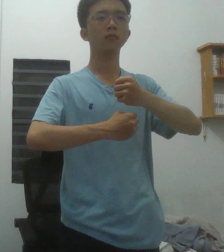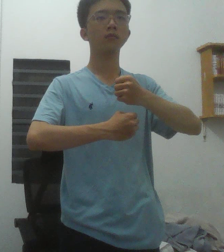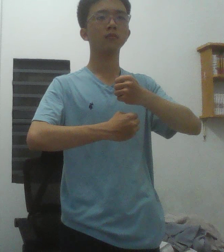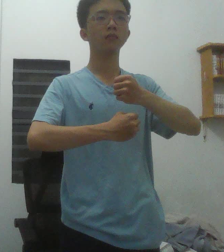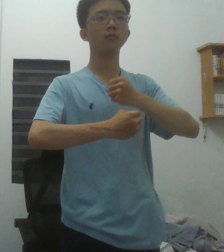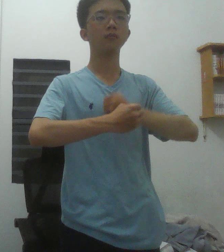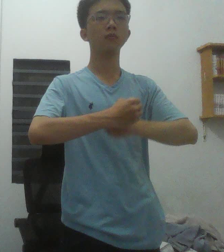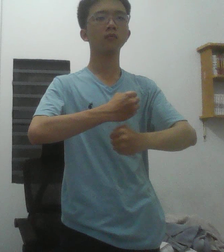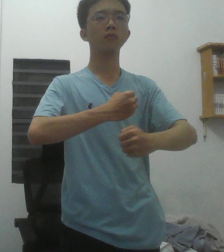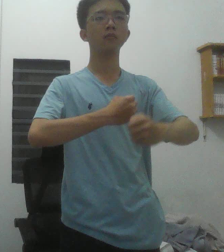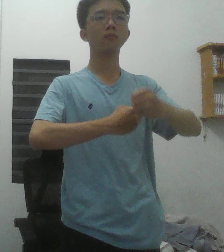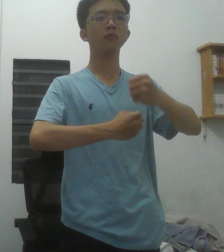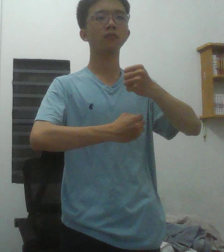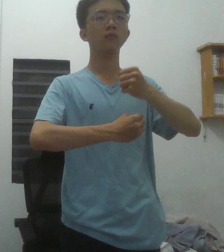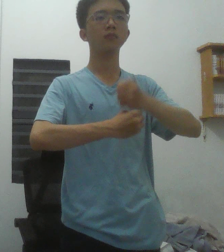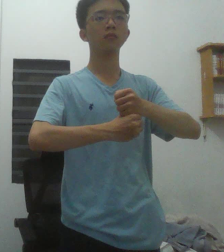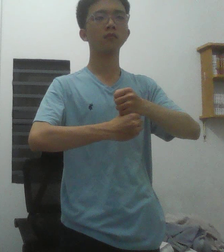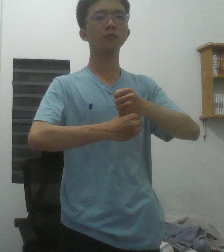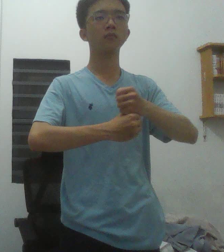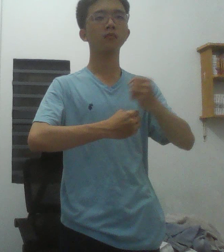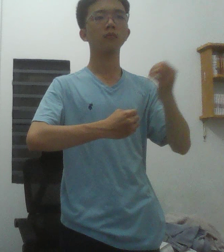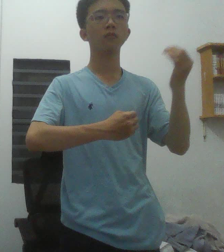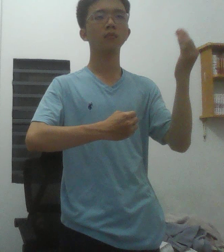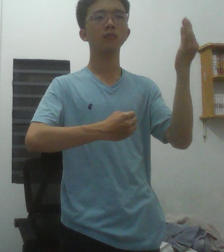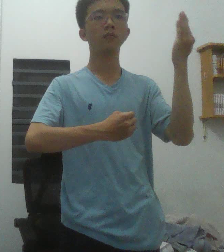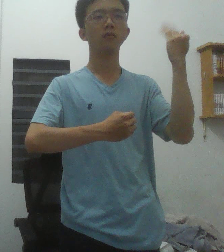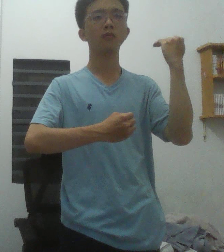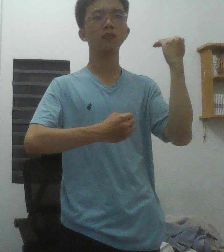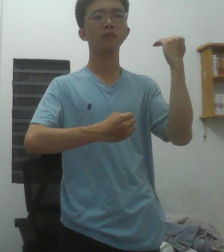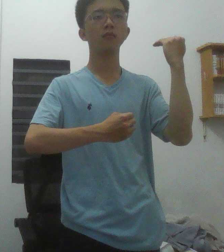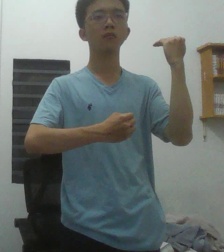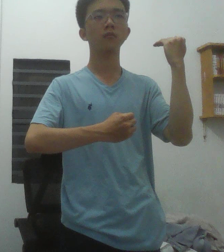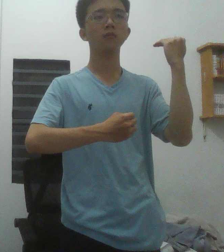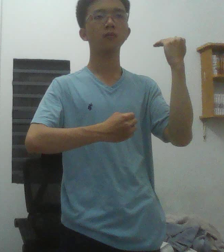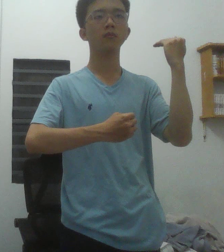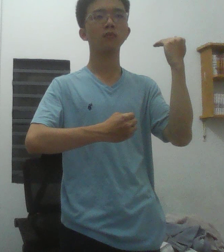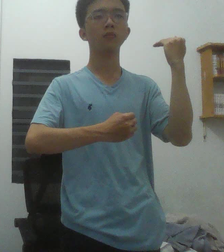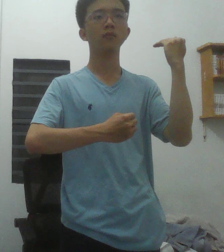nam truoc